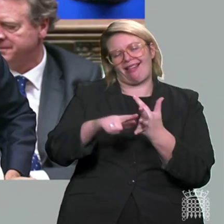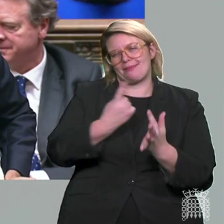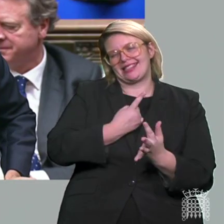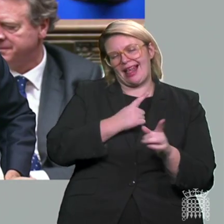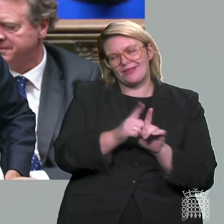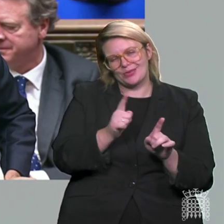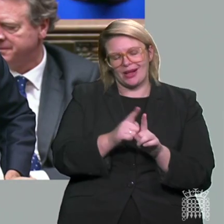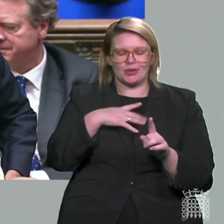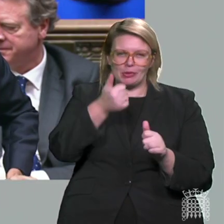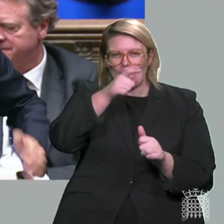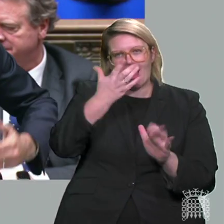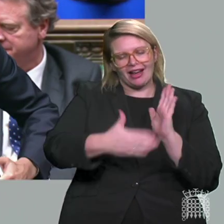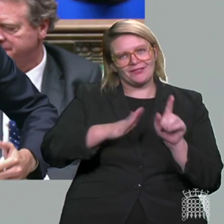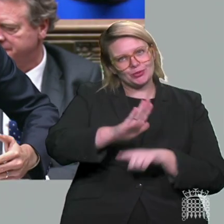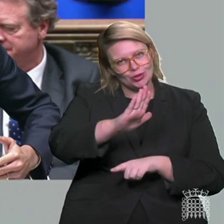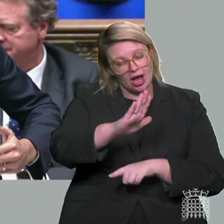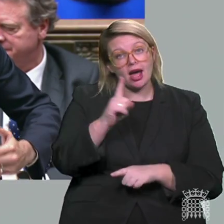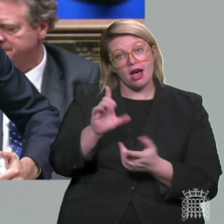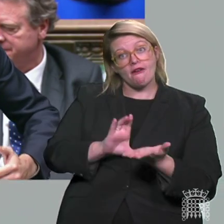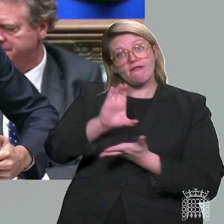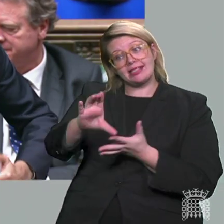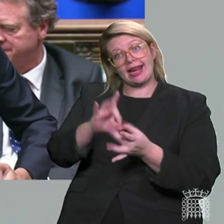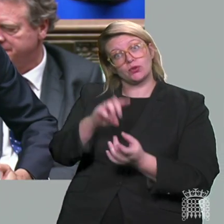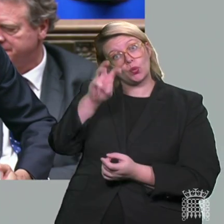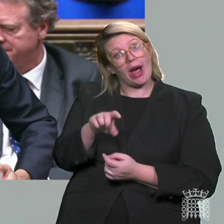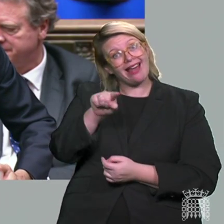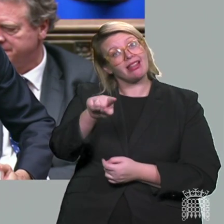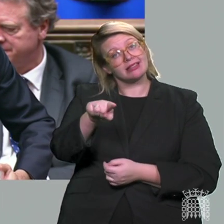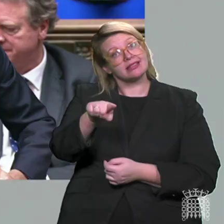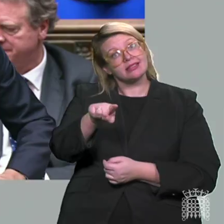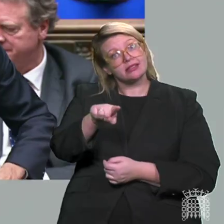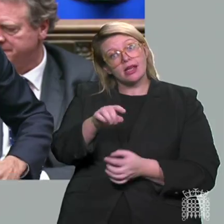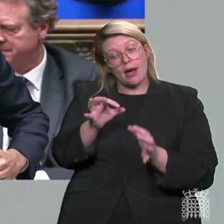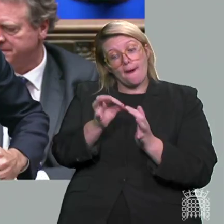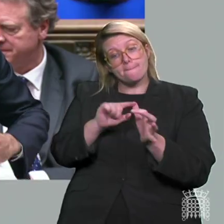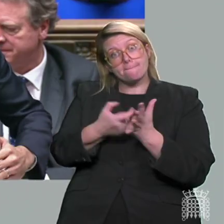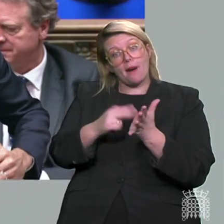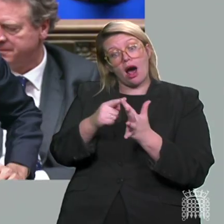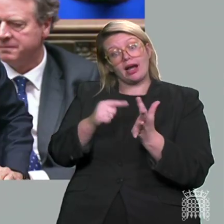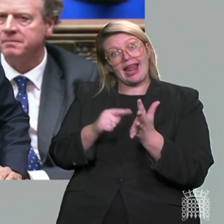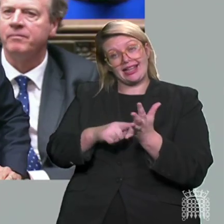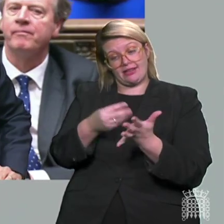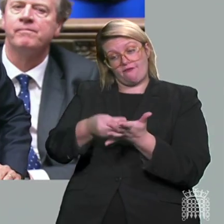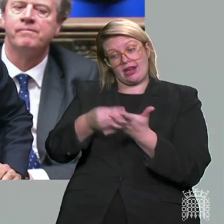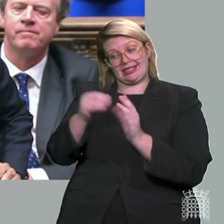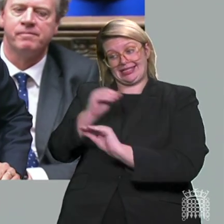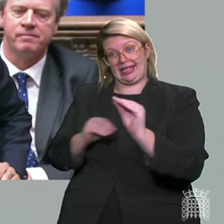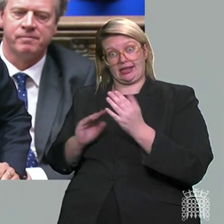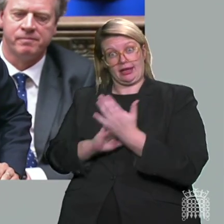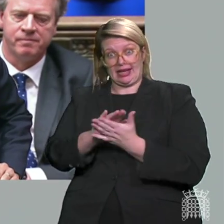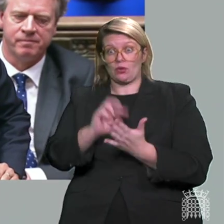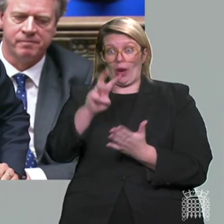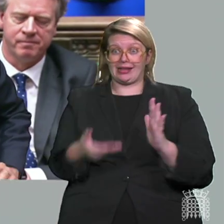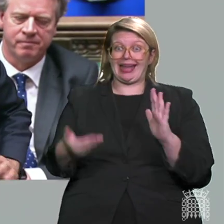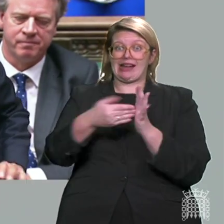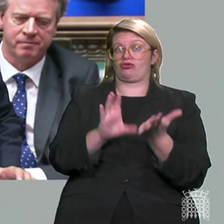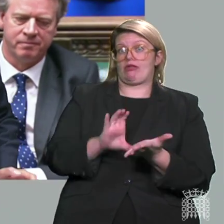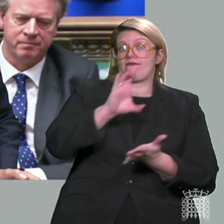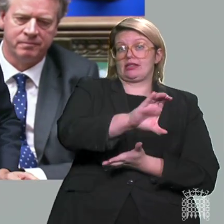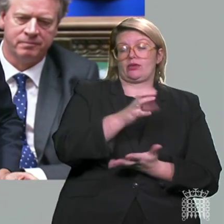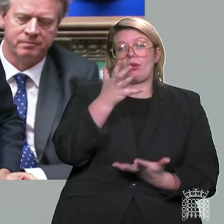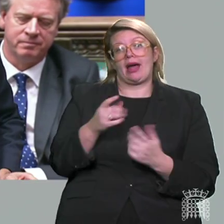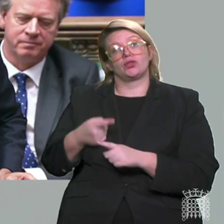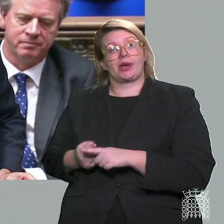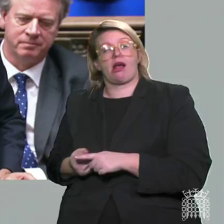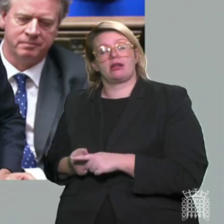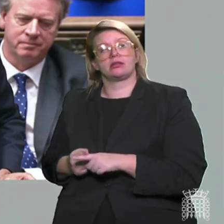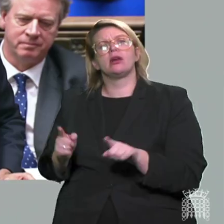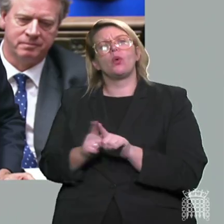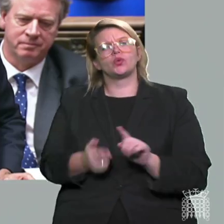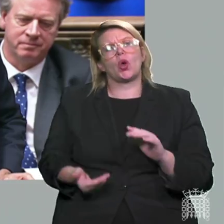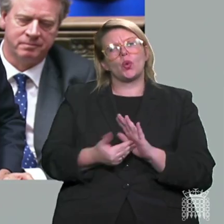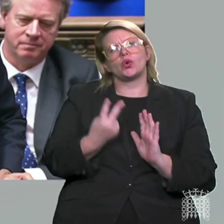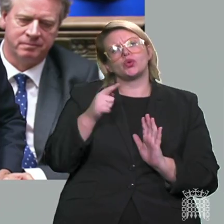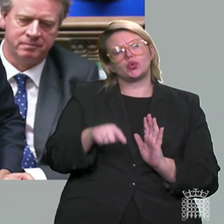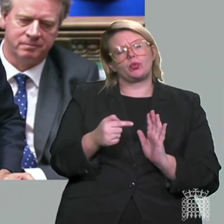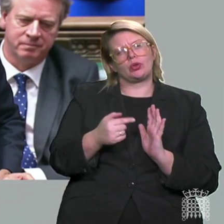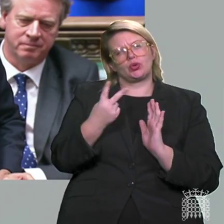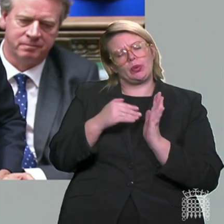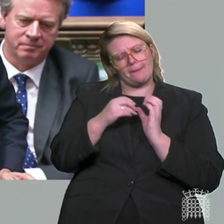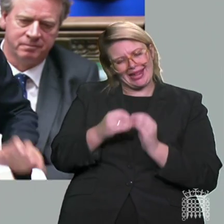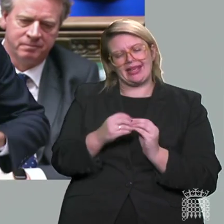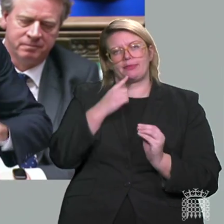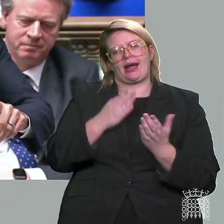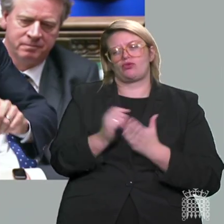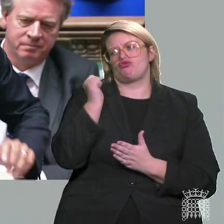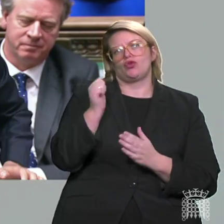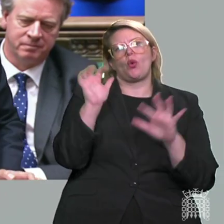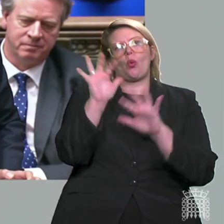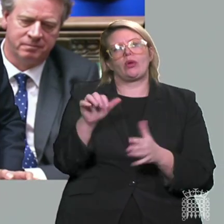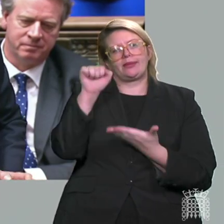When it comes to funding Wales, it is because of the funding from Barnett that the Welsh Government receive significantly more funding than the NHS in England, but also £1 .2 billion of extra funding as a result of the autumn statement.